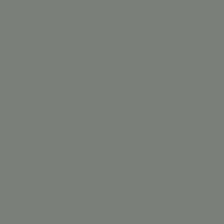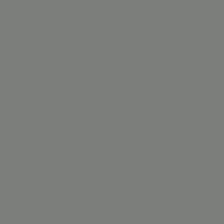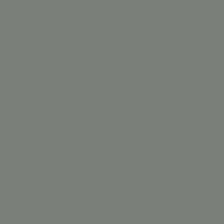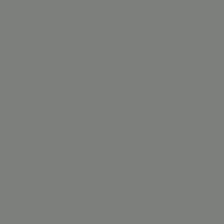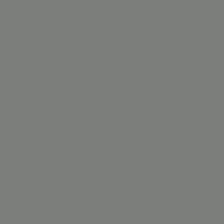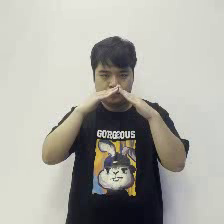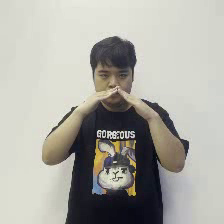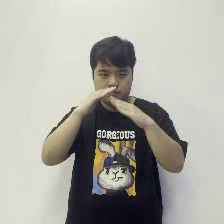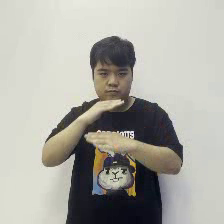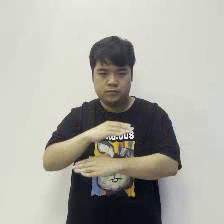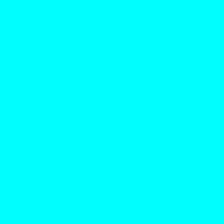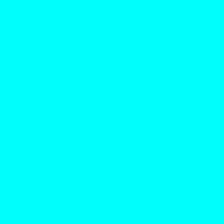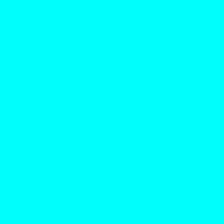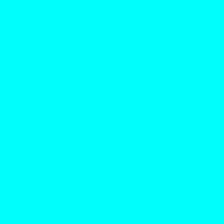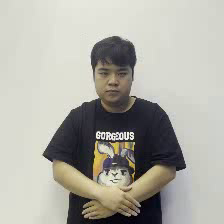Nhà